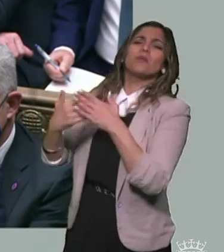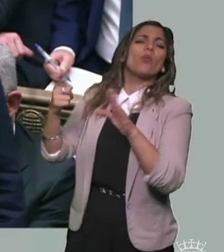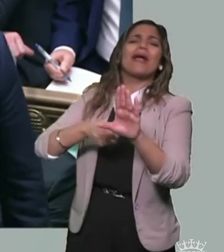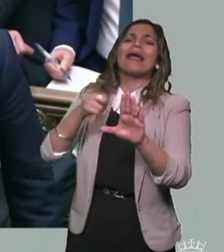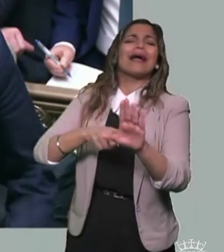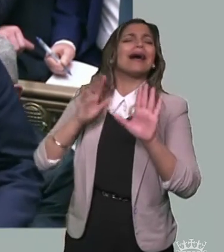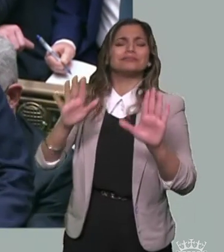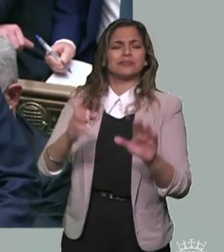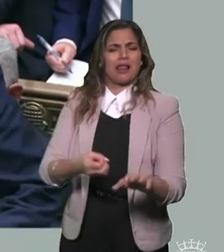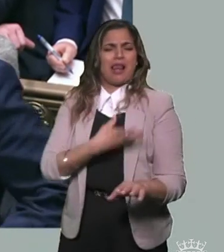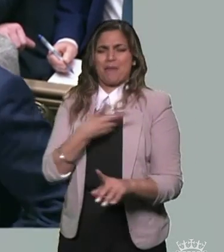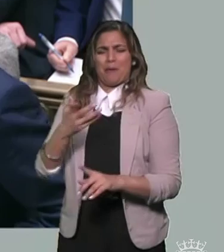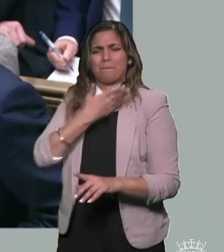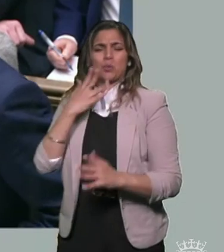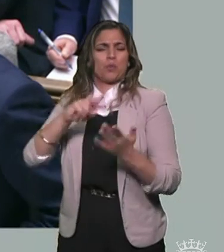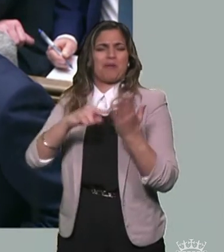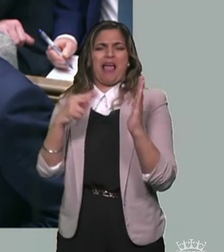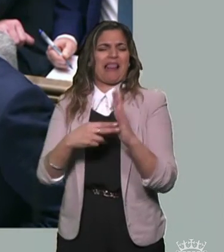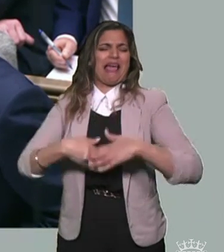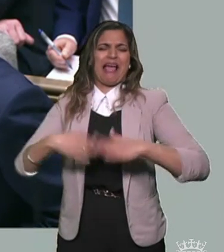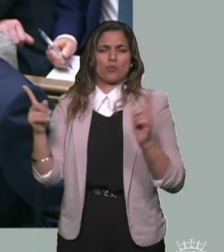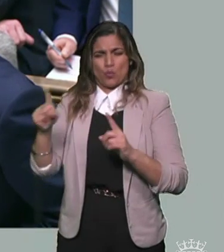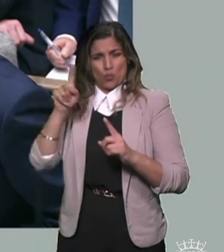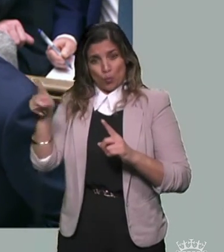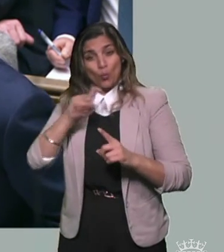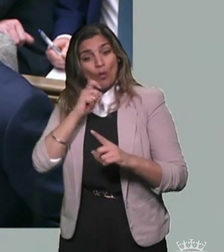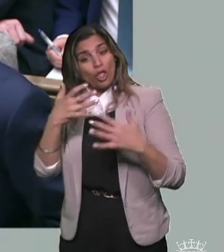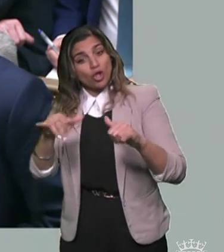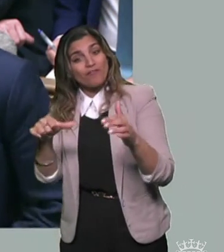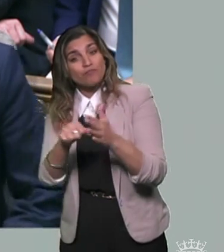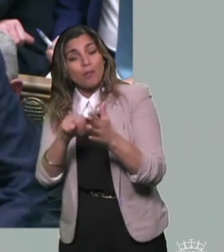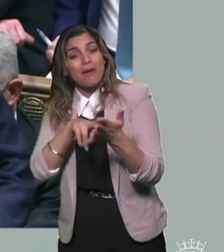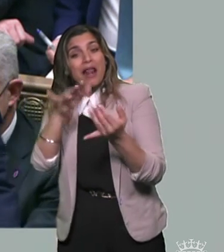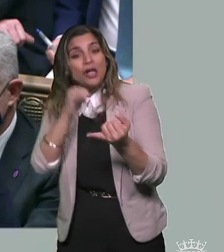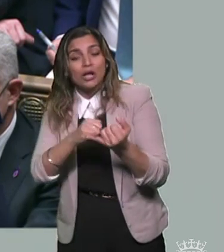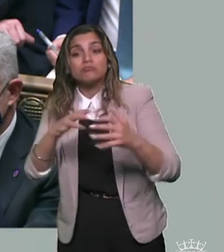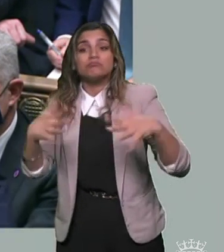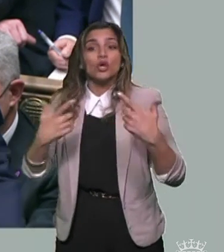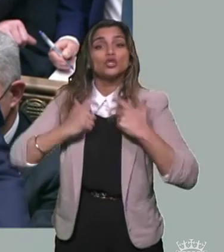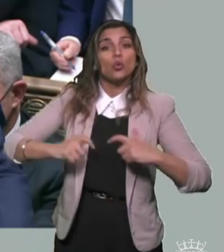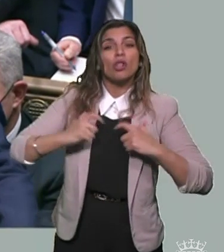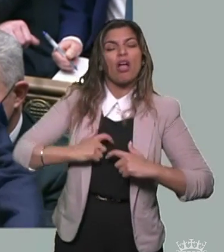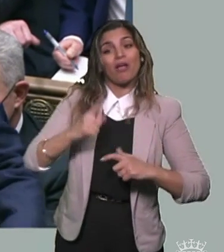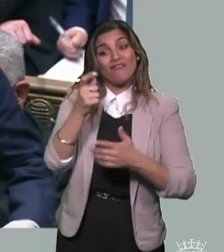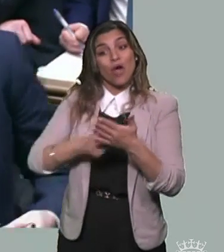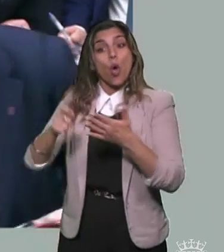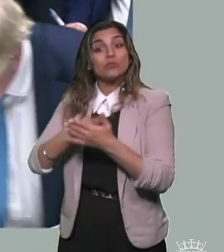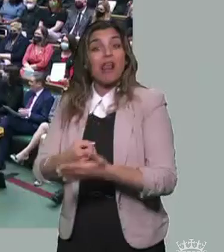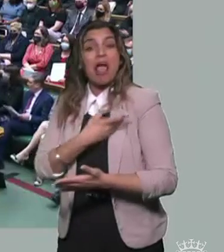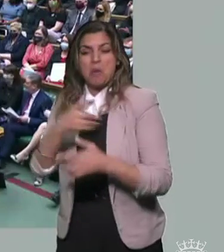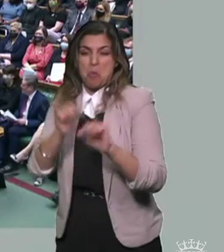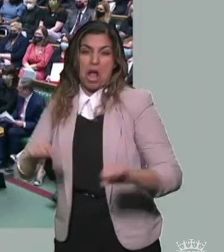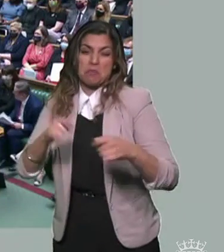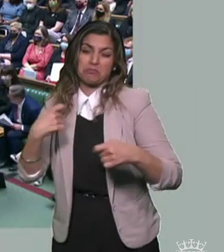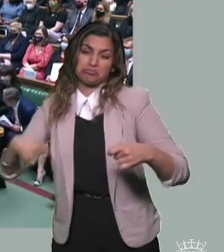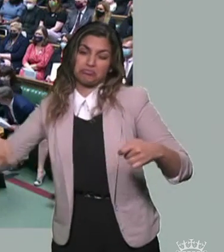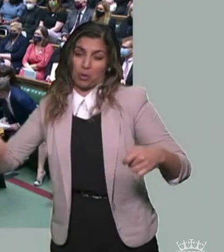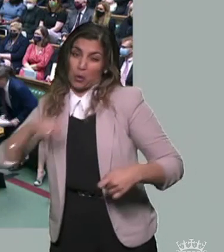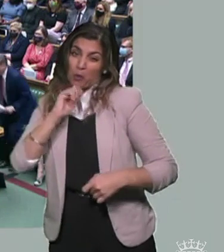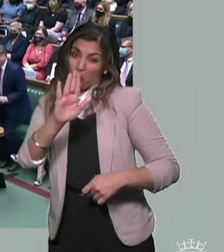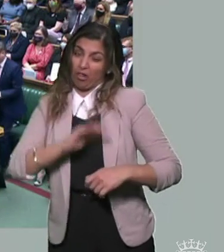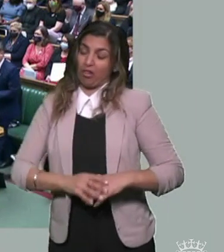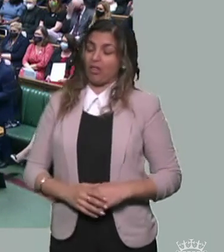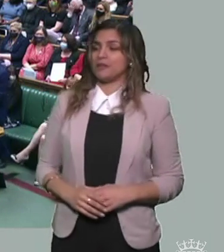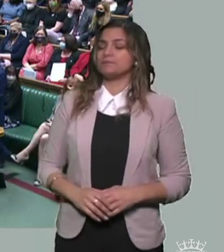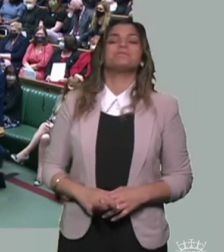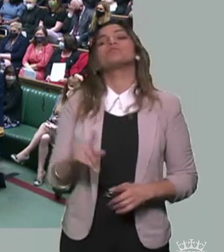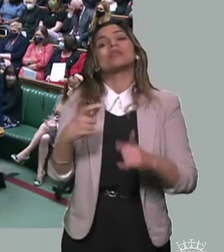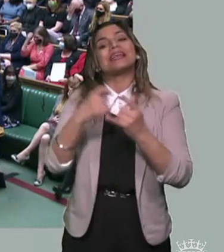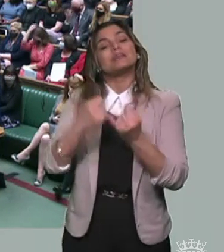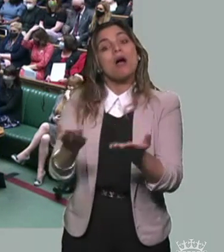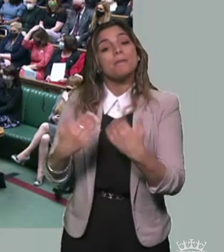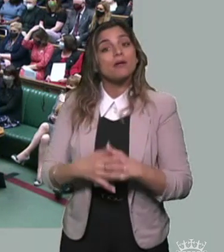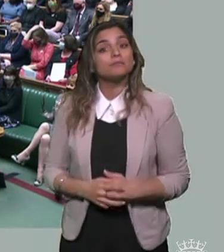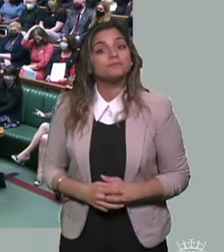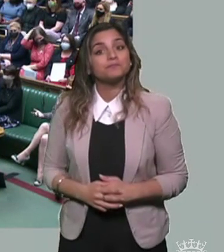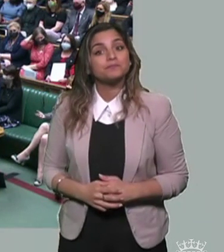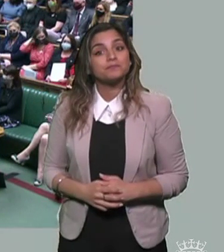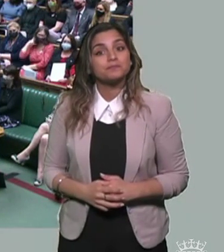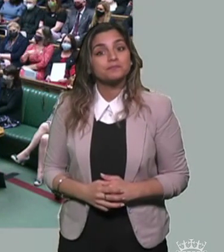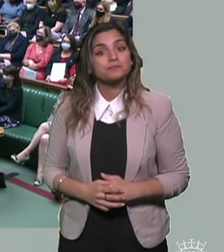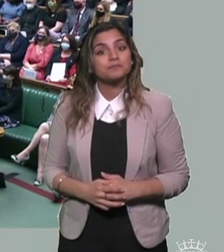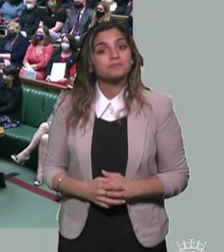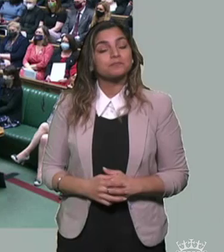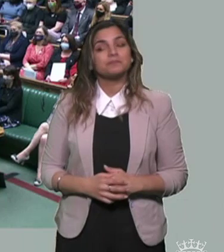They have no plan at all to fix the NHS or to fix social care.